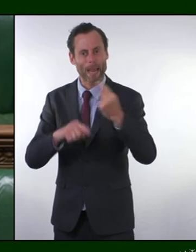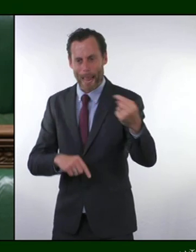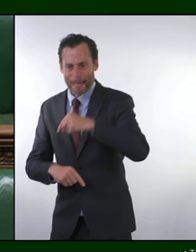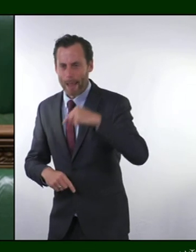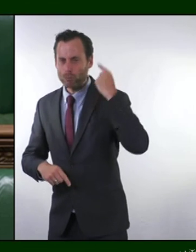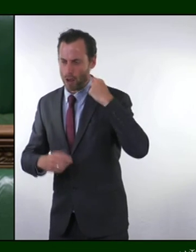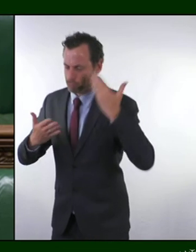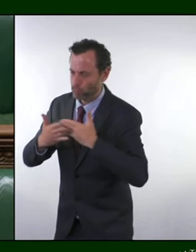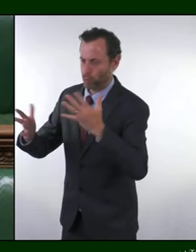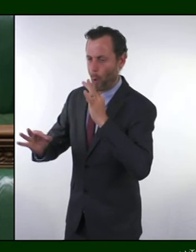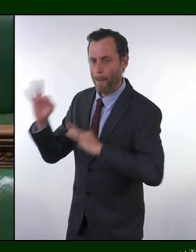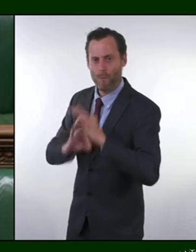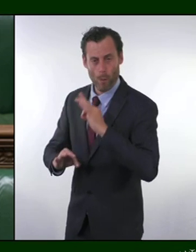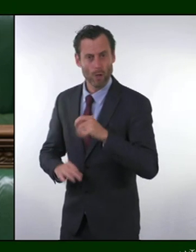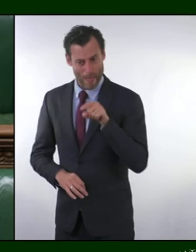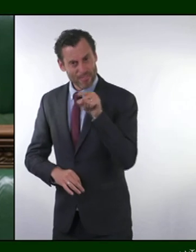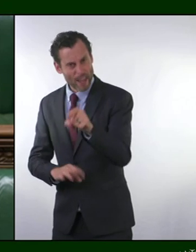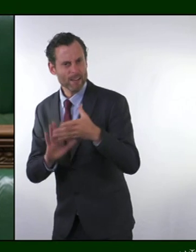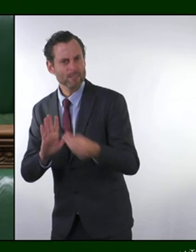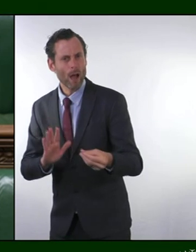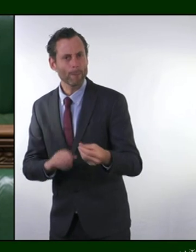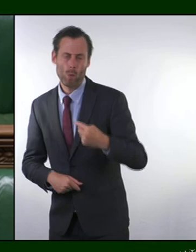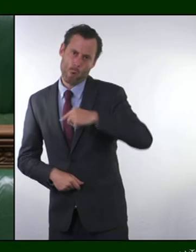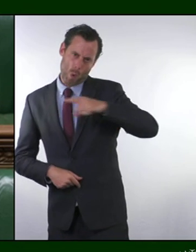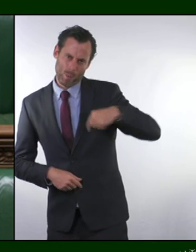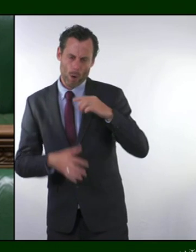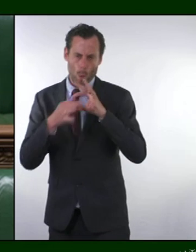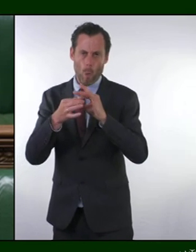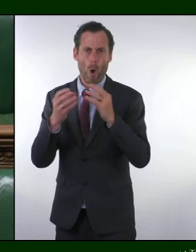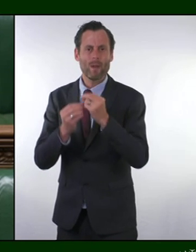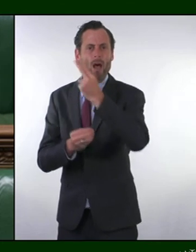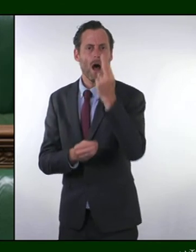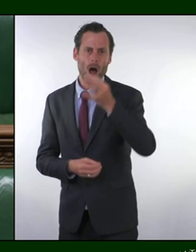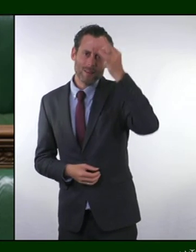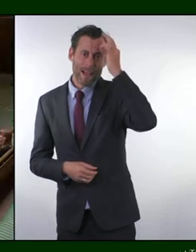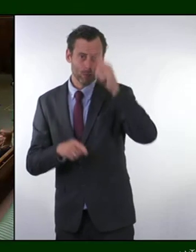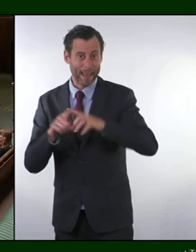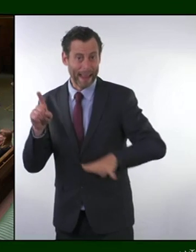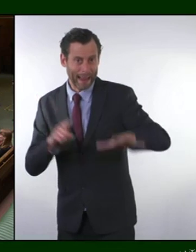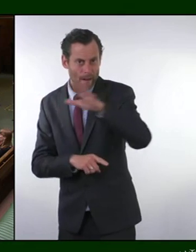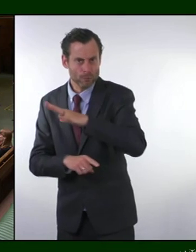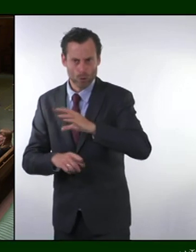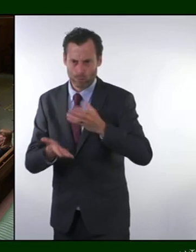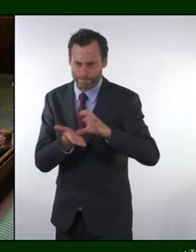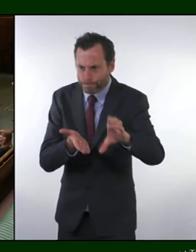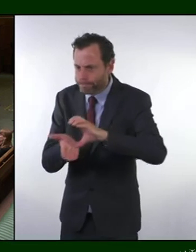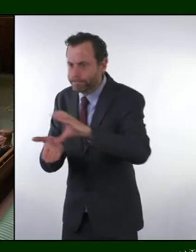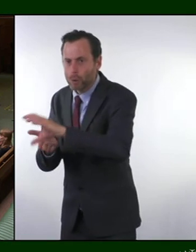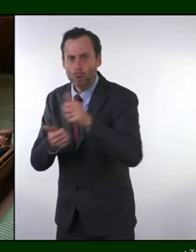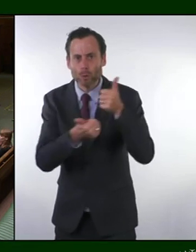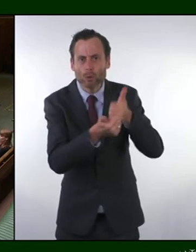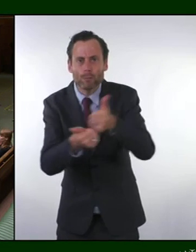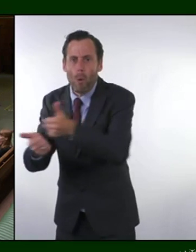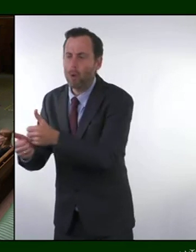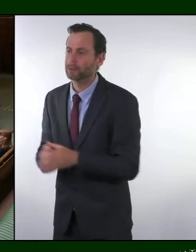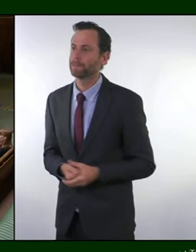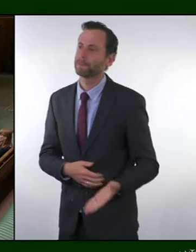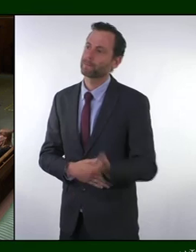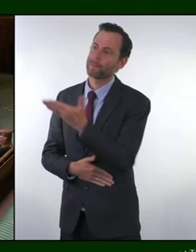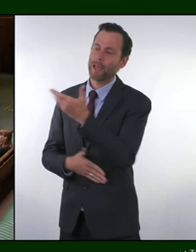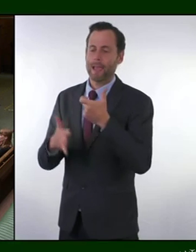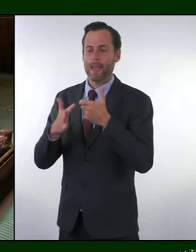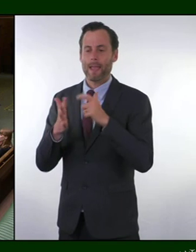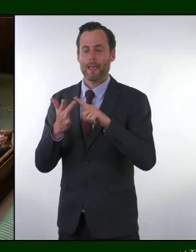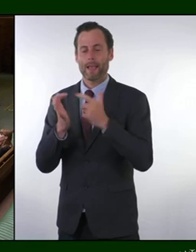We are working closely with Arts Council England to support and develop the projects that I know are so dear to his heart.